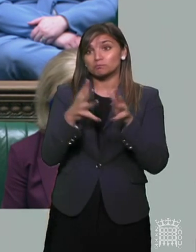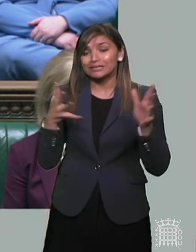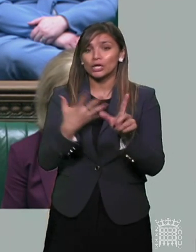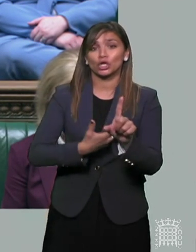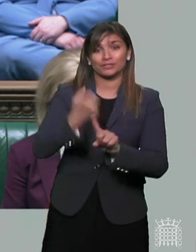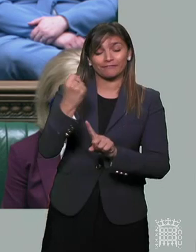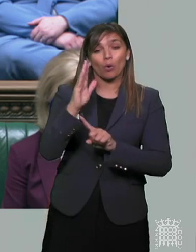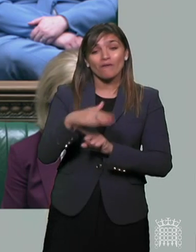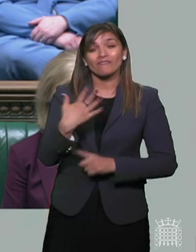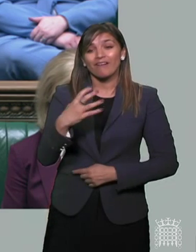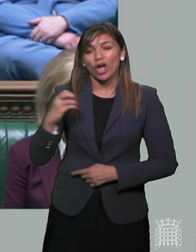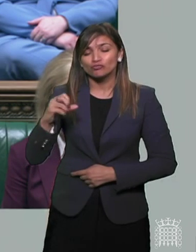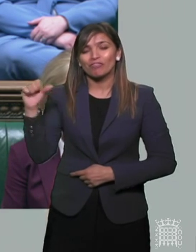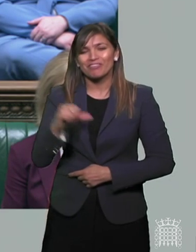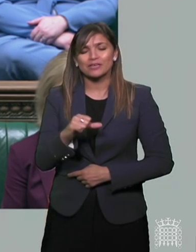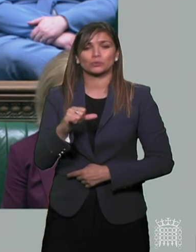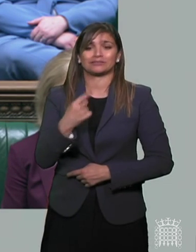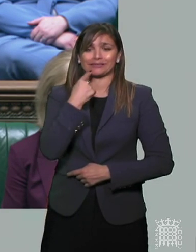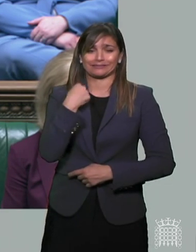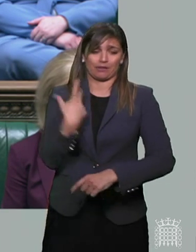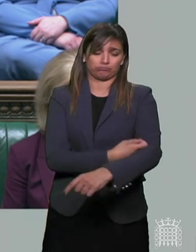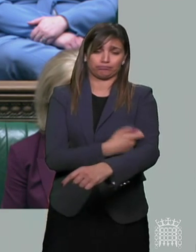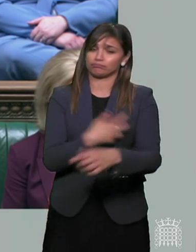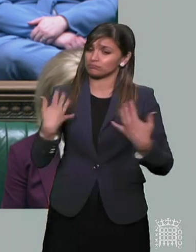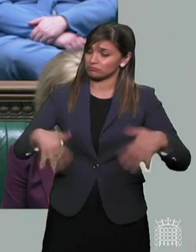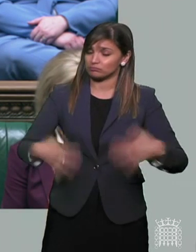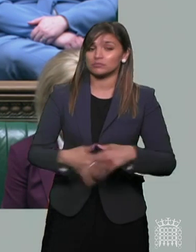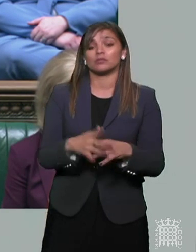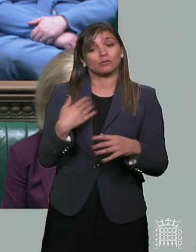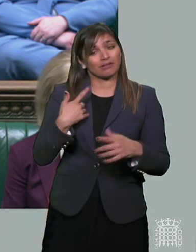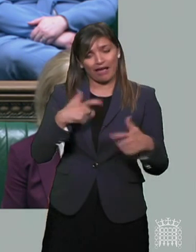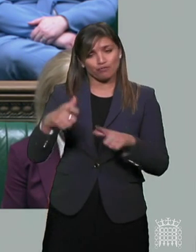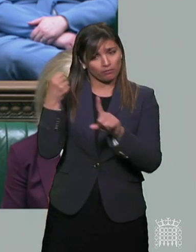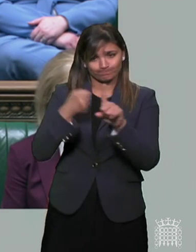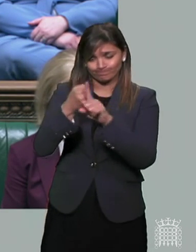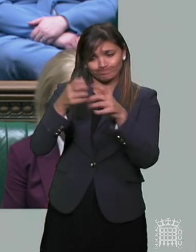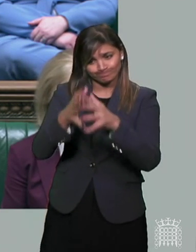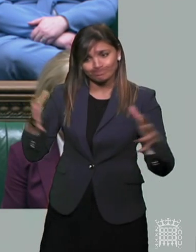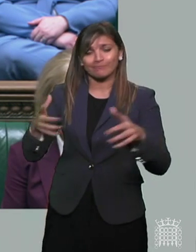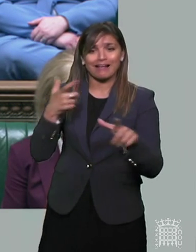More than 500,000 jabs were delivered and the campaign continues to grow.